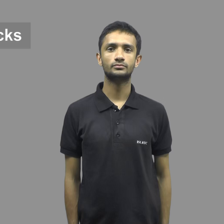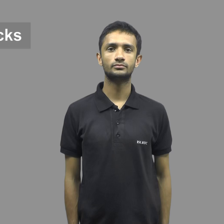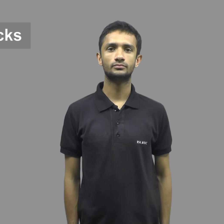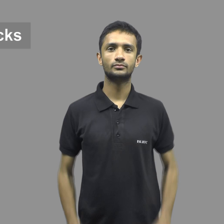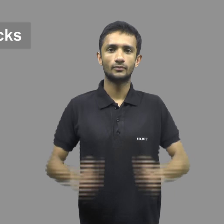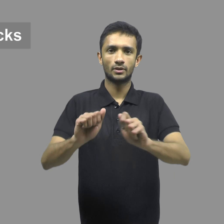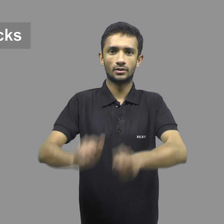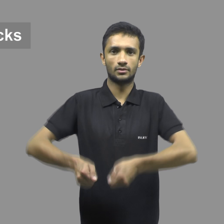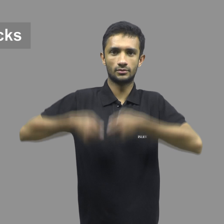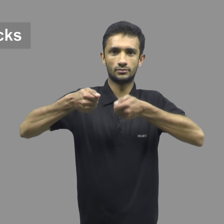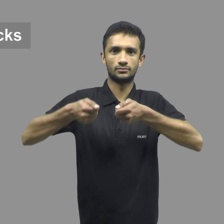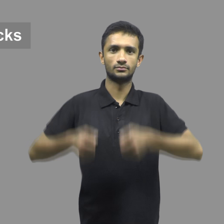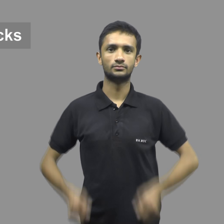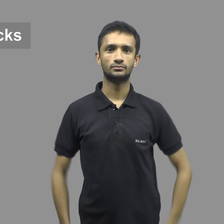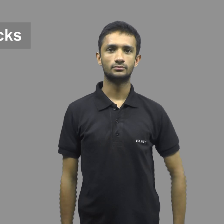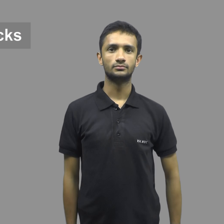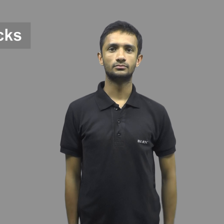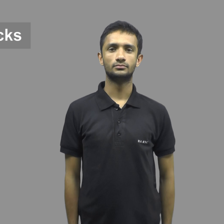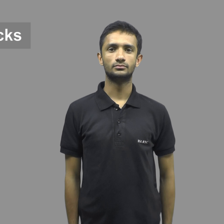Socks